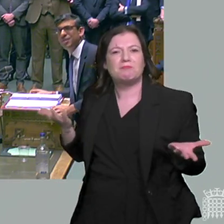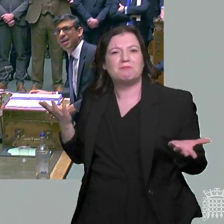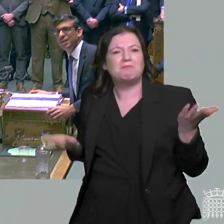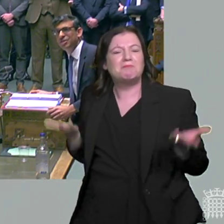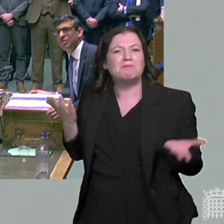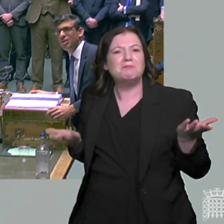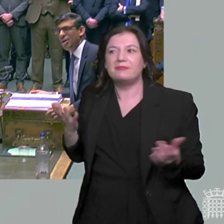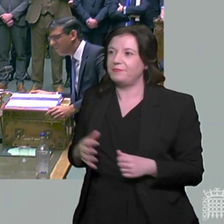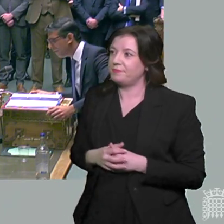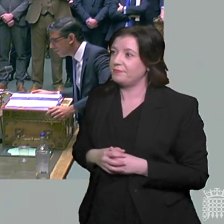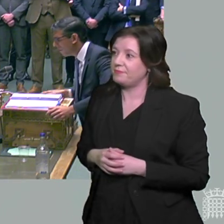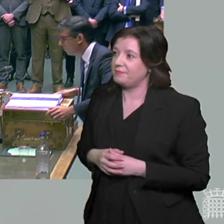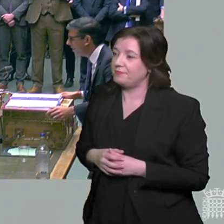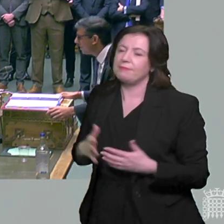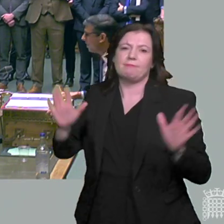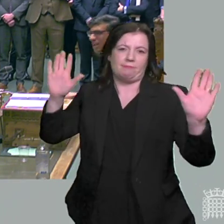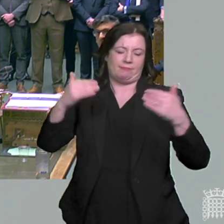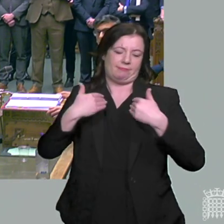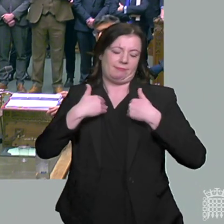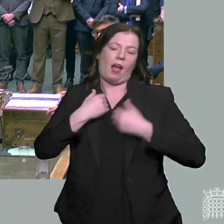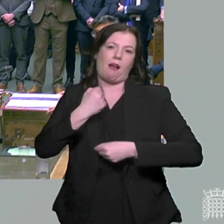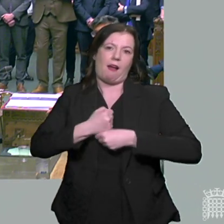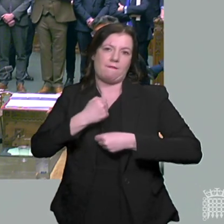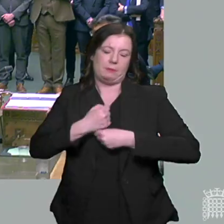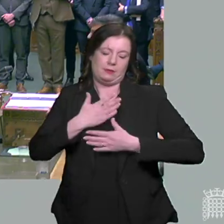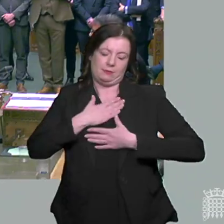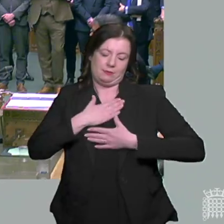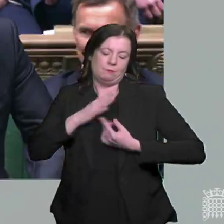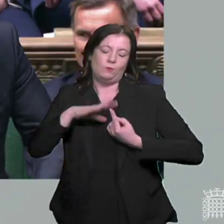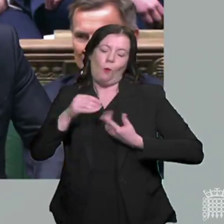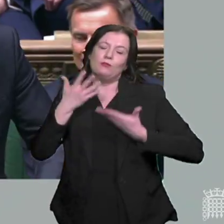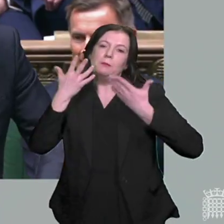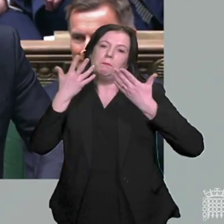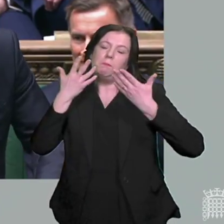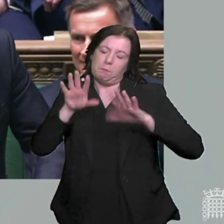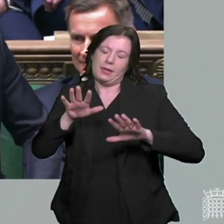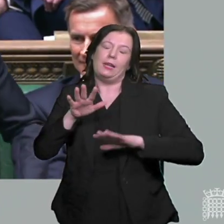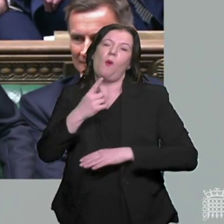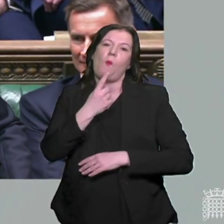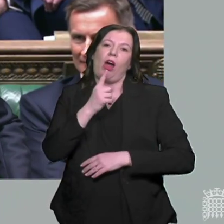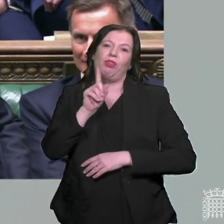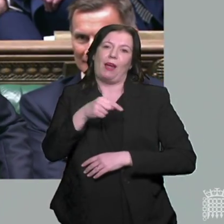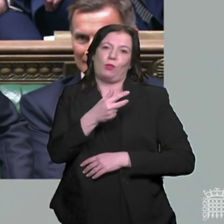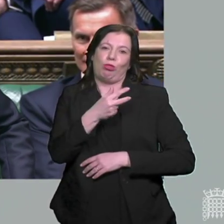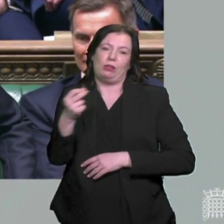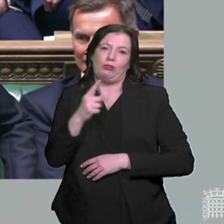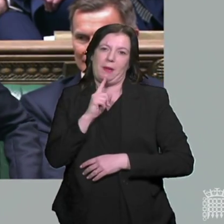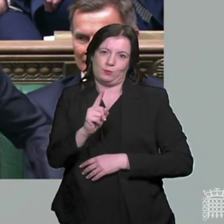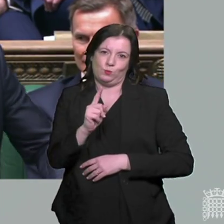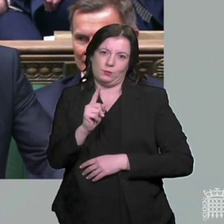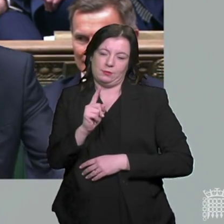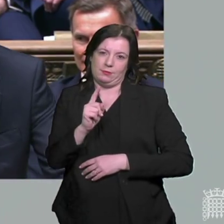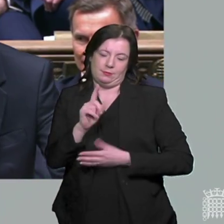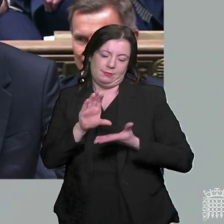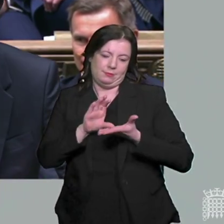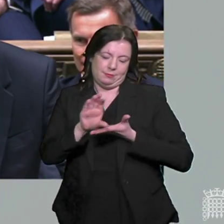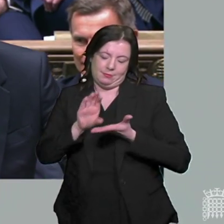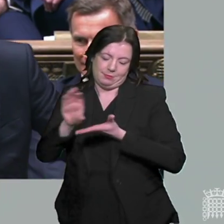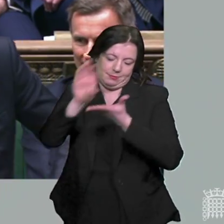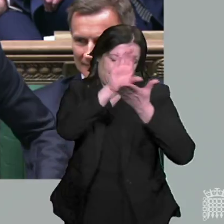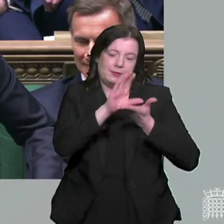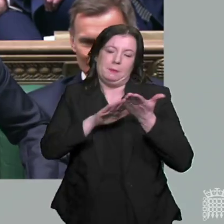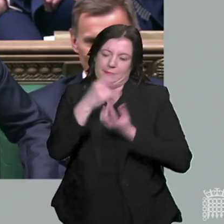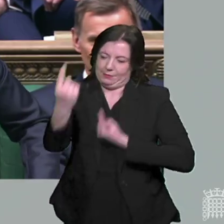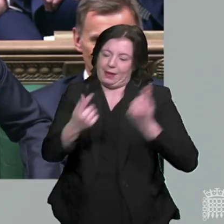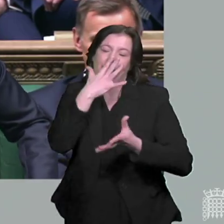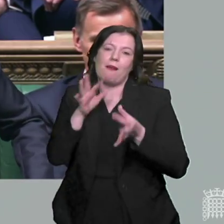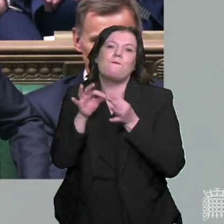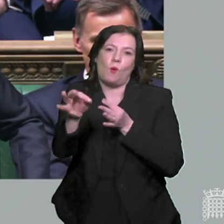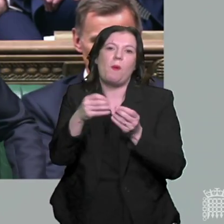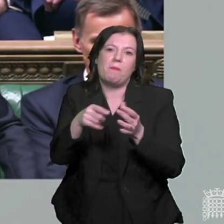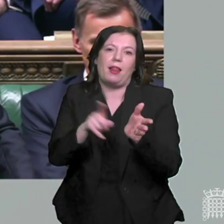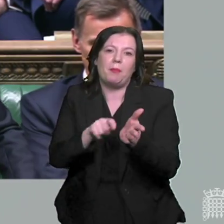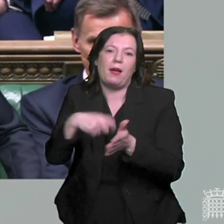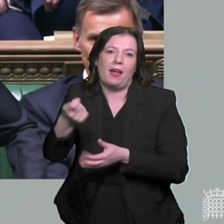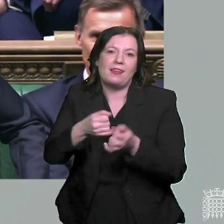Thanks to the actions of this Government, we have provided more than £1,300 to help families with their energy bills over the last year.